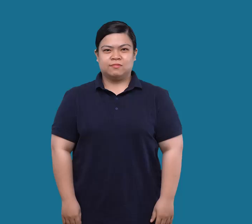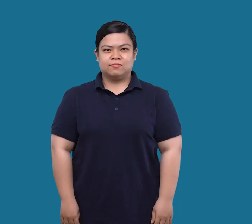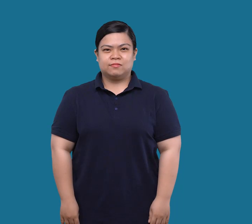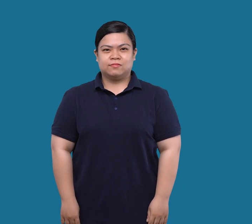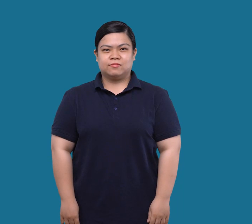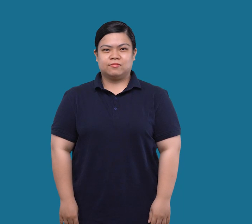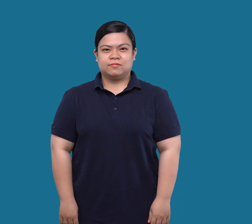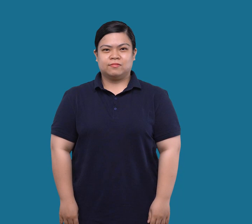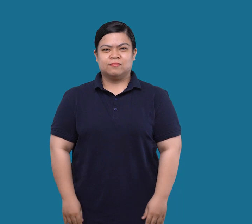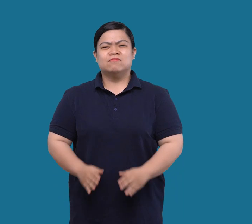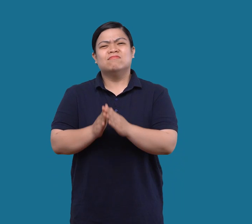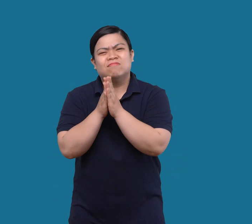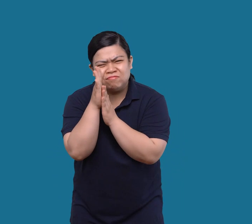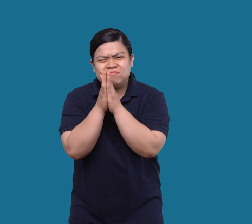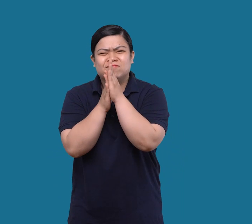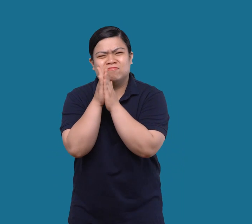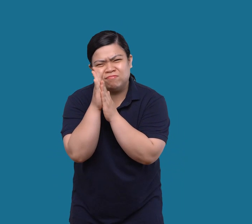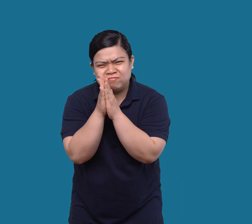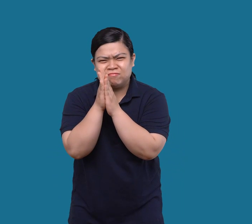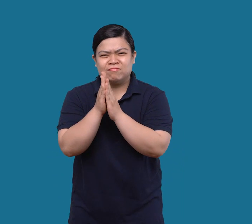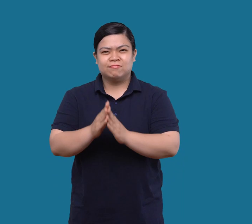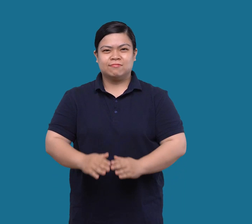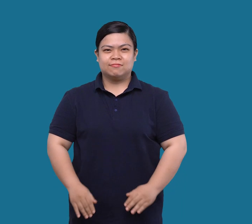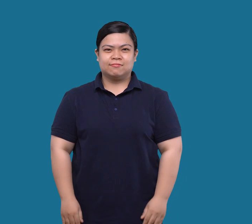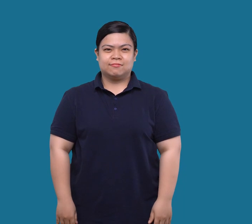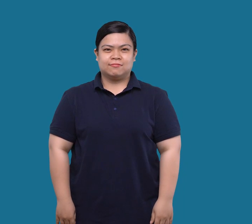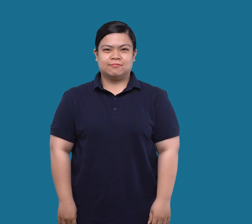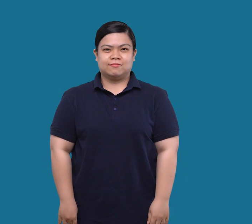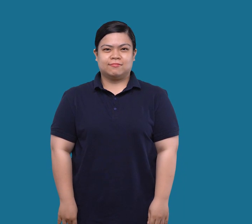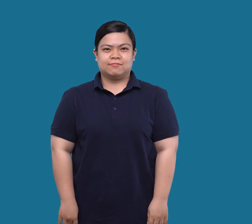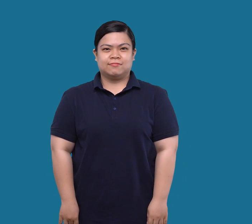năn nỉ